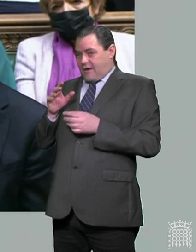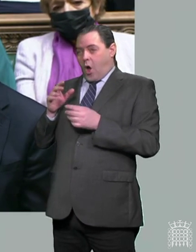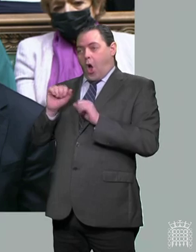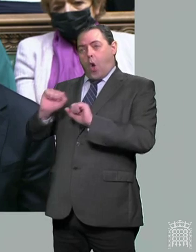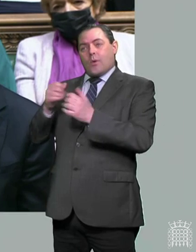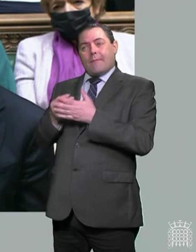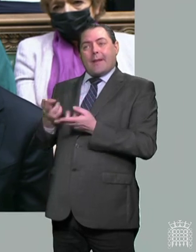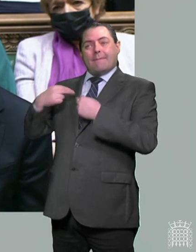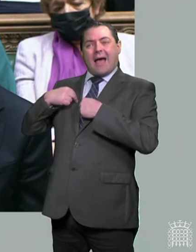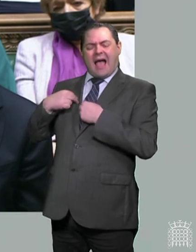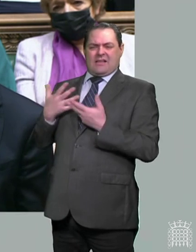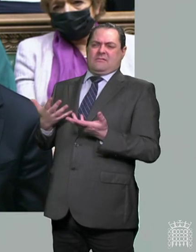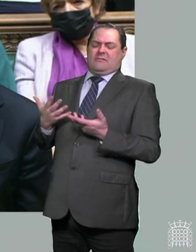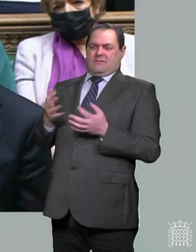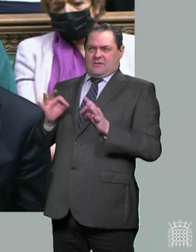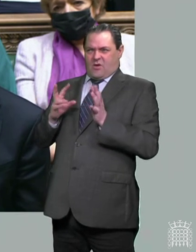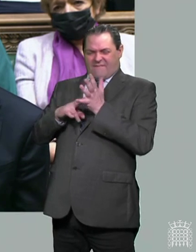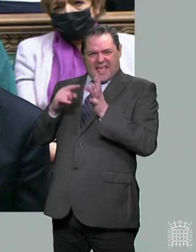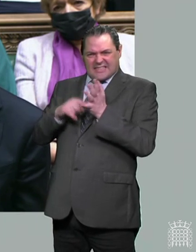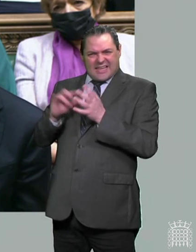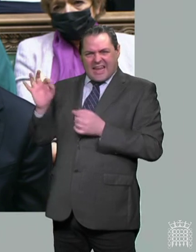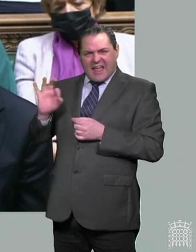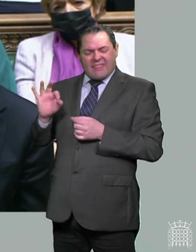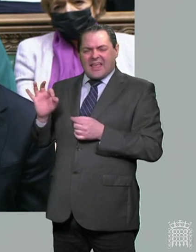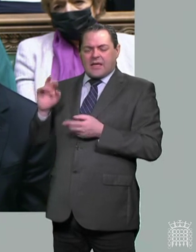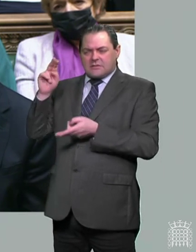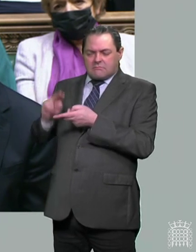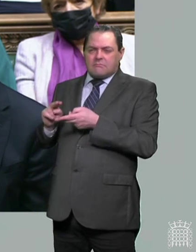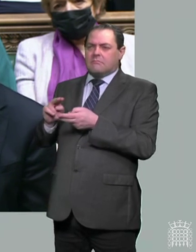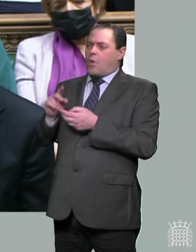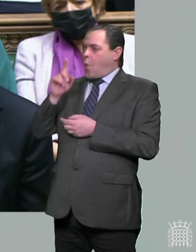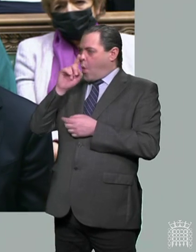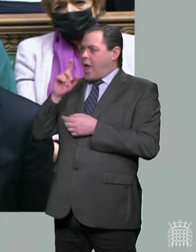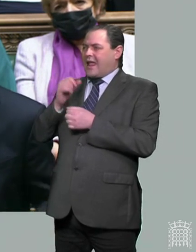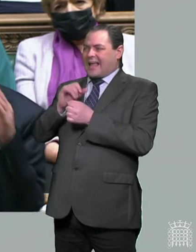The Prime Minister has no plan to cut VAT and no plan to get the oil and gas industry to contribute.